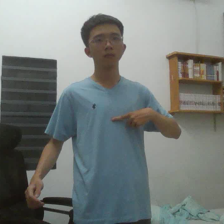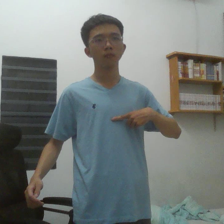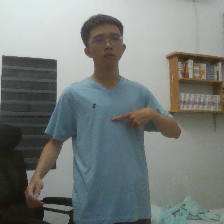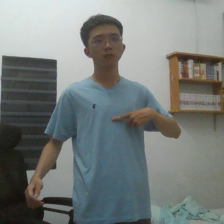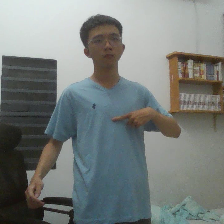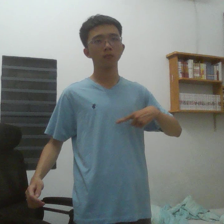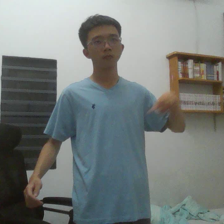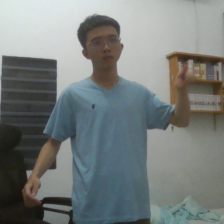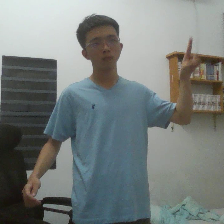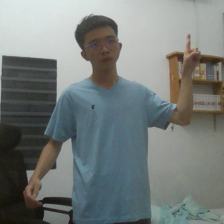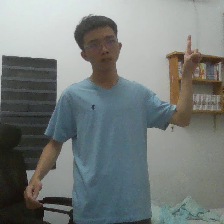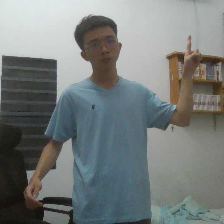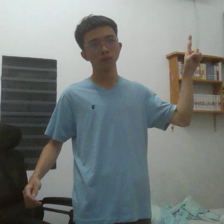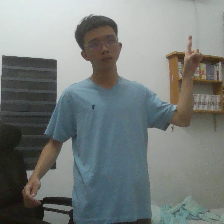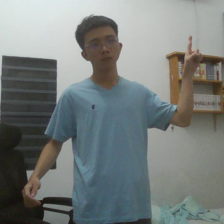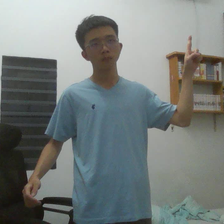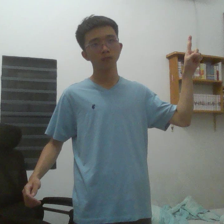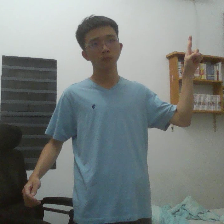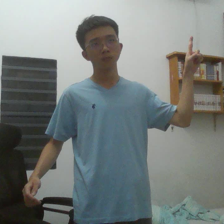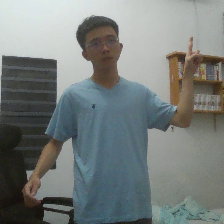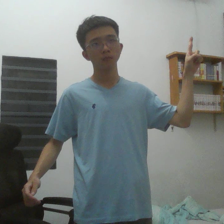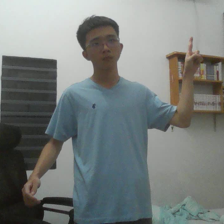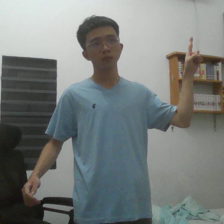di